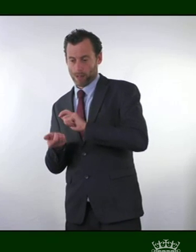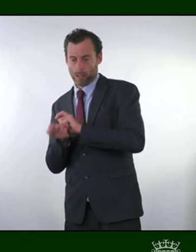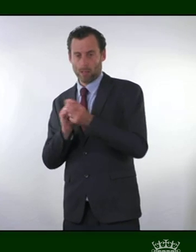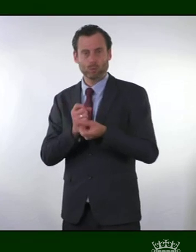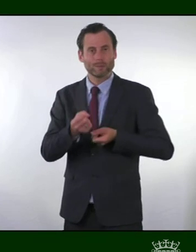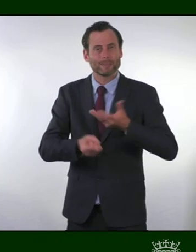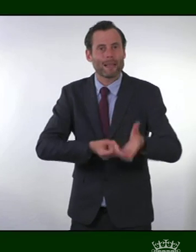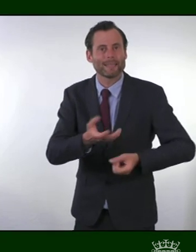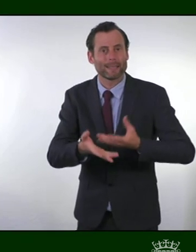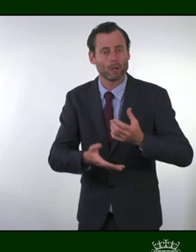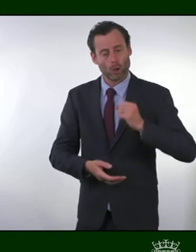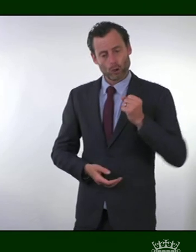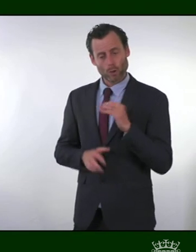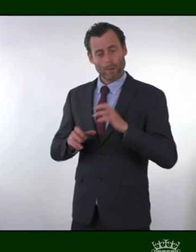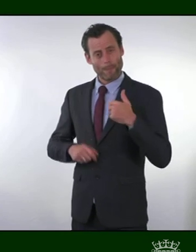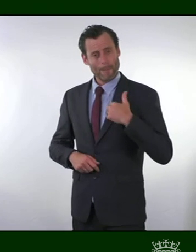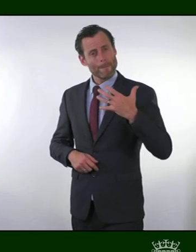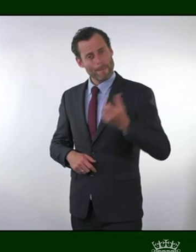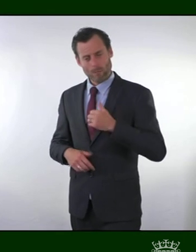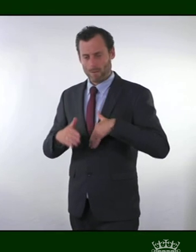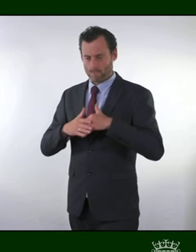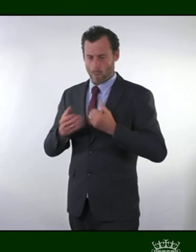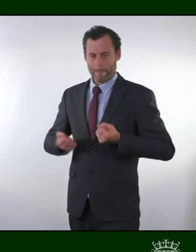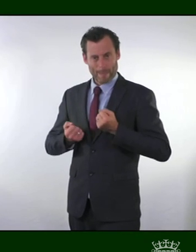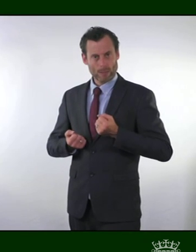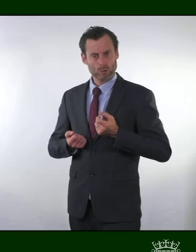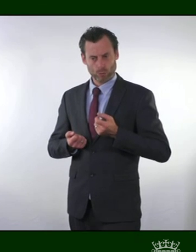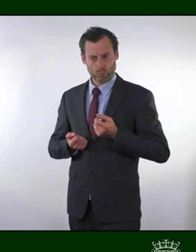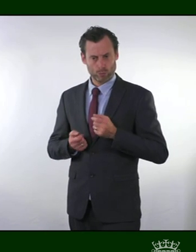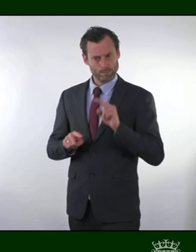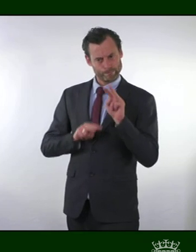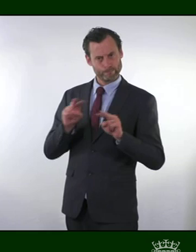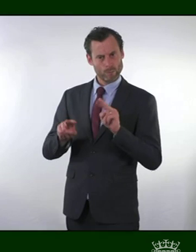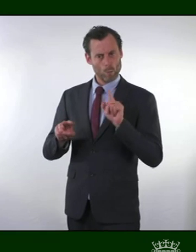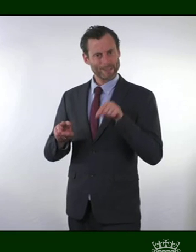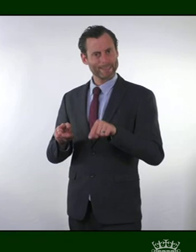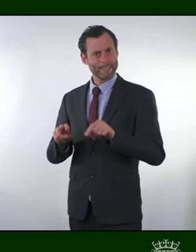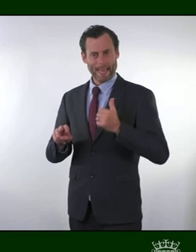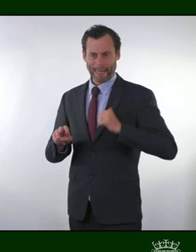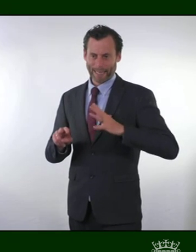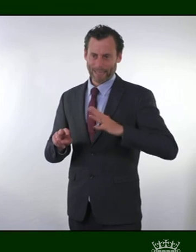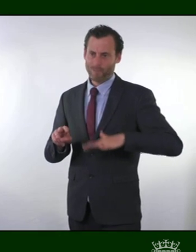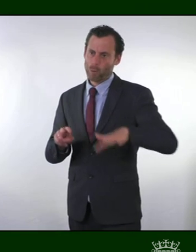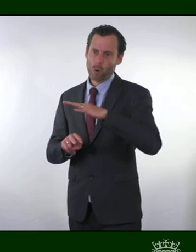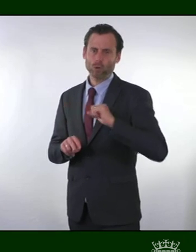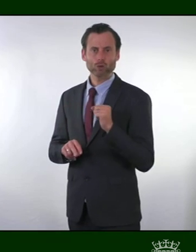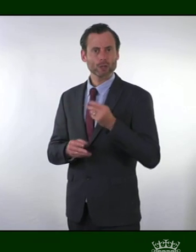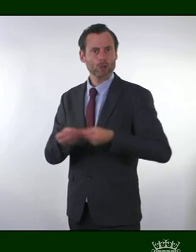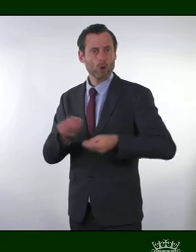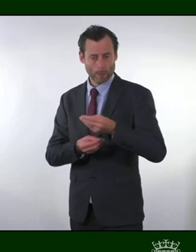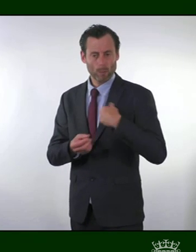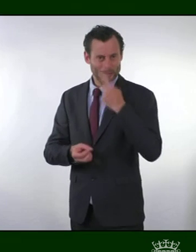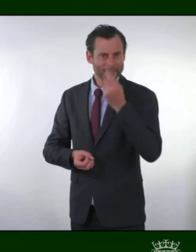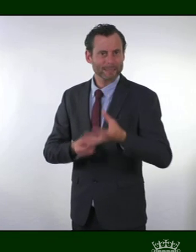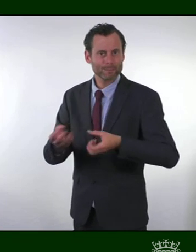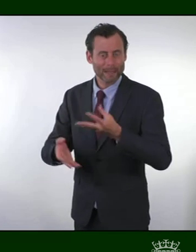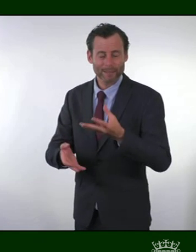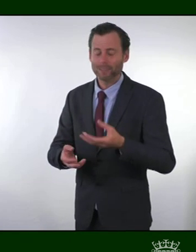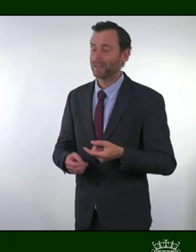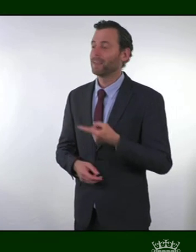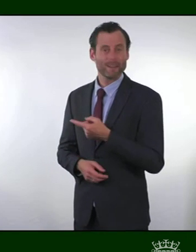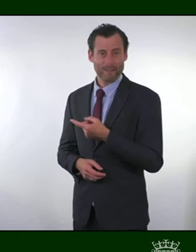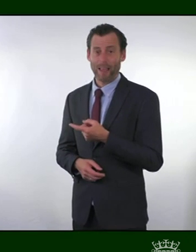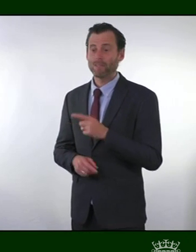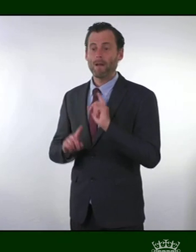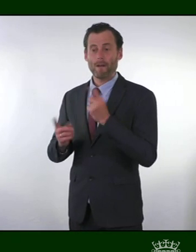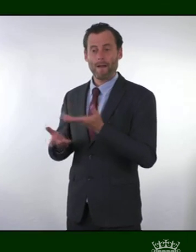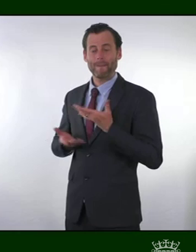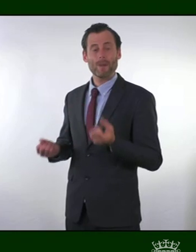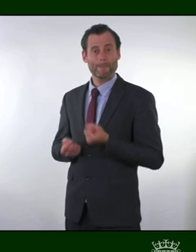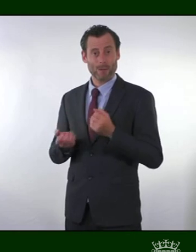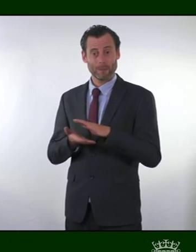The Scottish Parliament must have the full range of powers to deliver a tailored response and secure a strong recovery for Scotland, otherwise necessary spending on coronavirus will mean cuts elsewhere and fixed budgets.